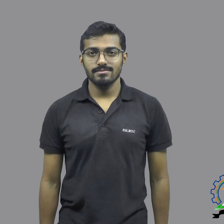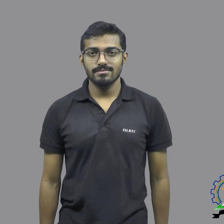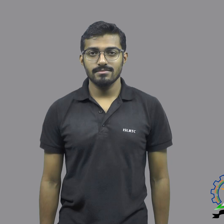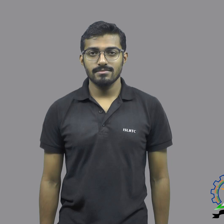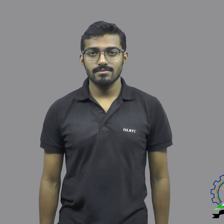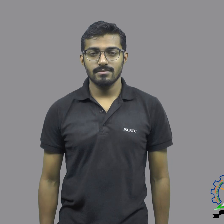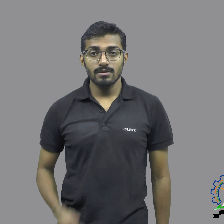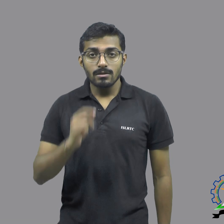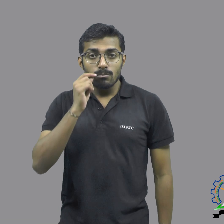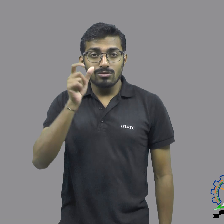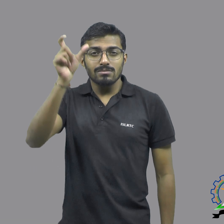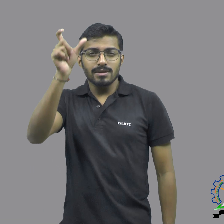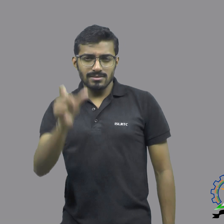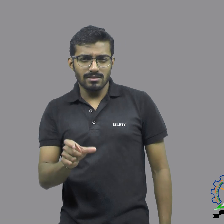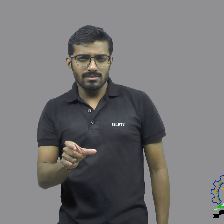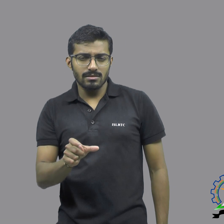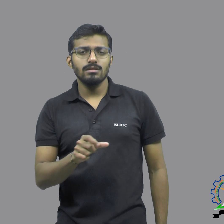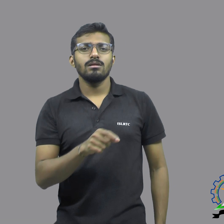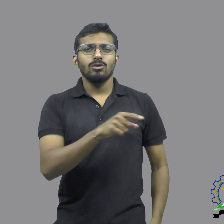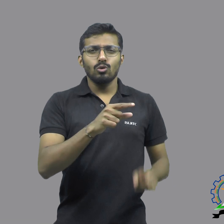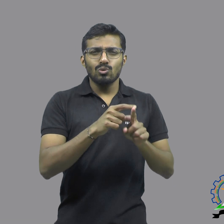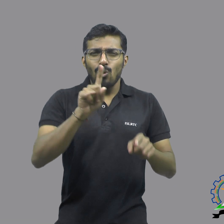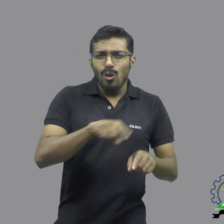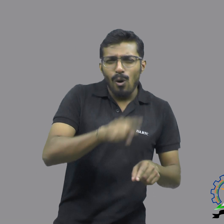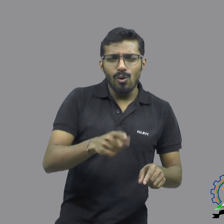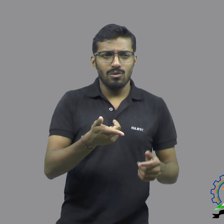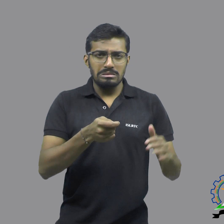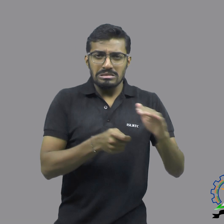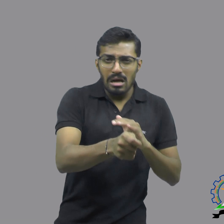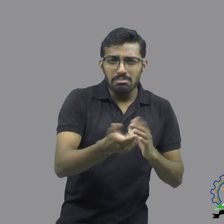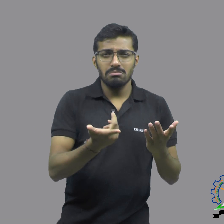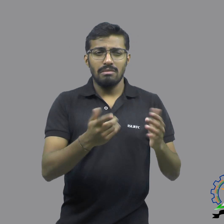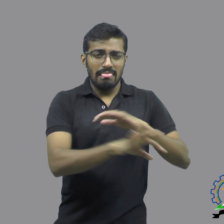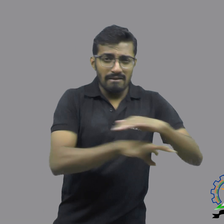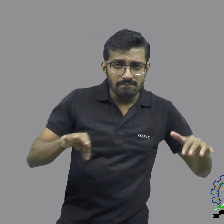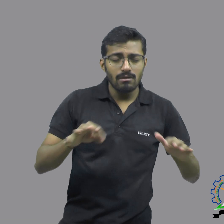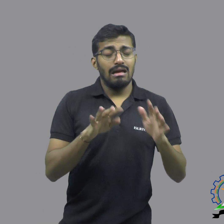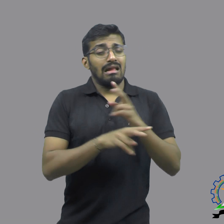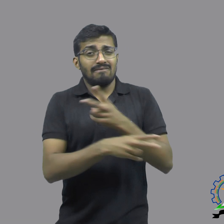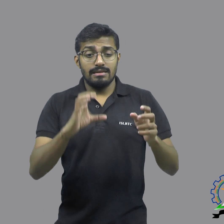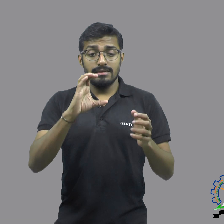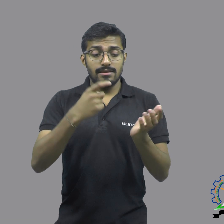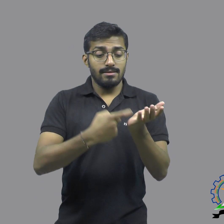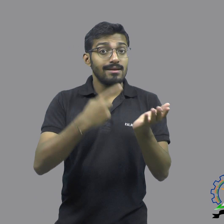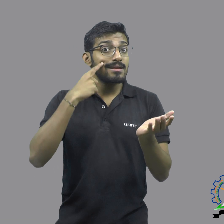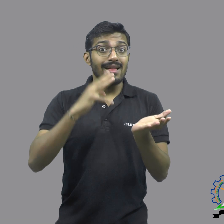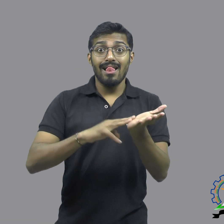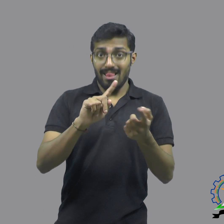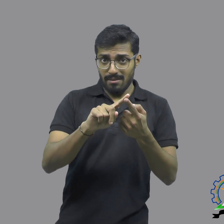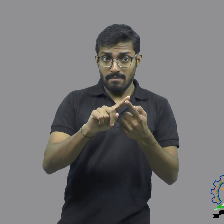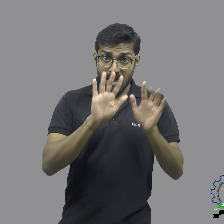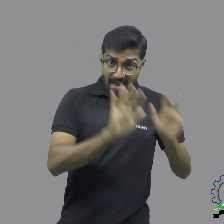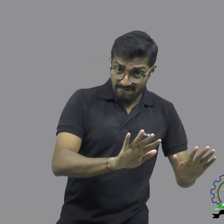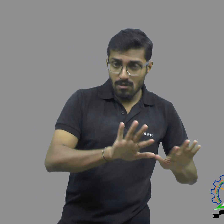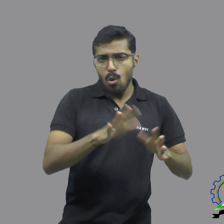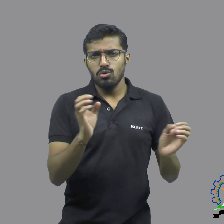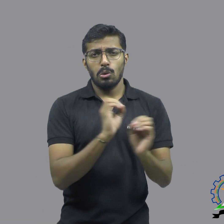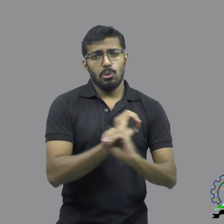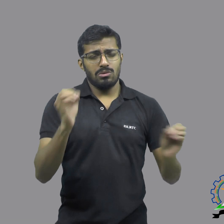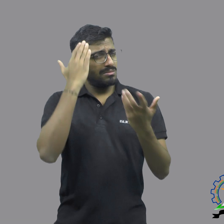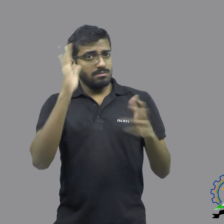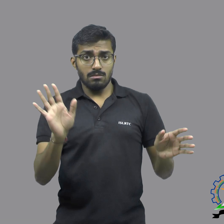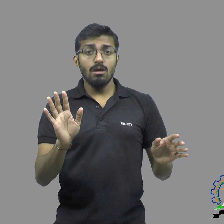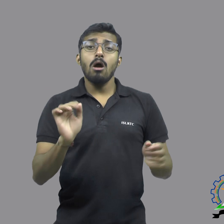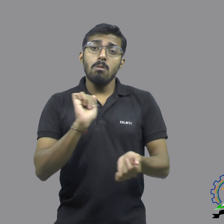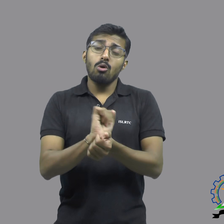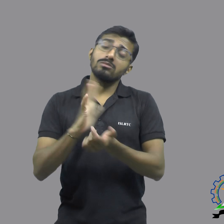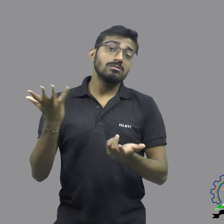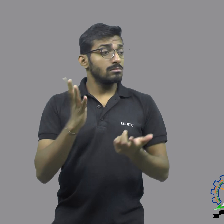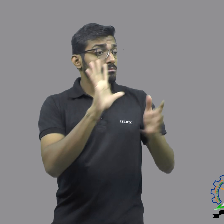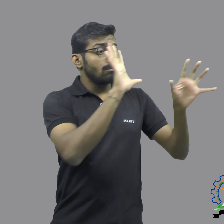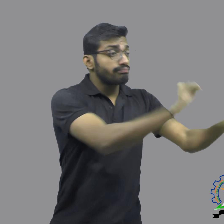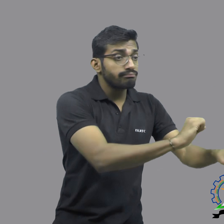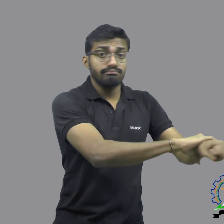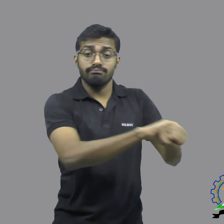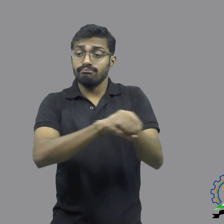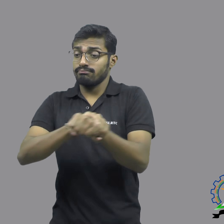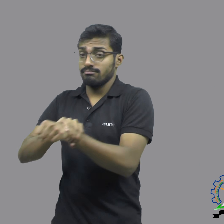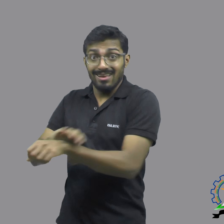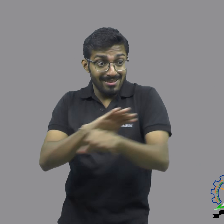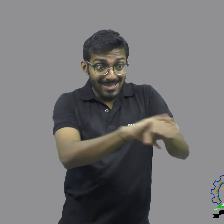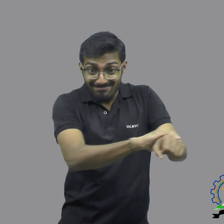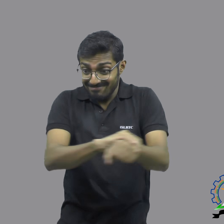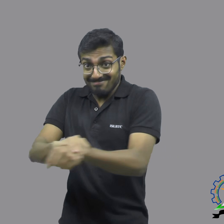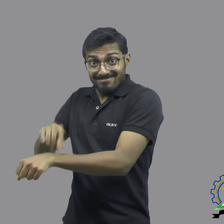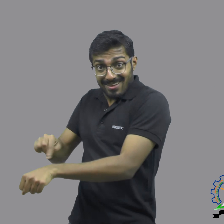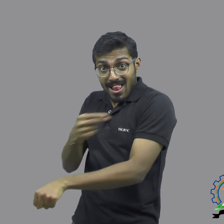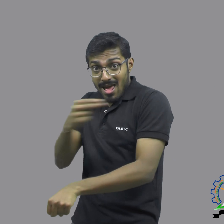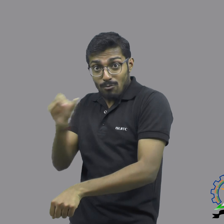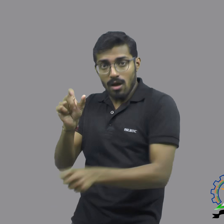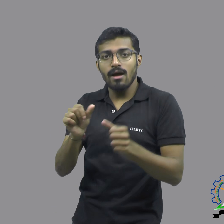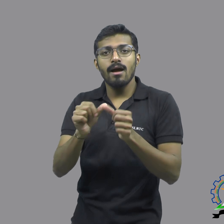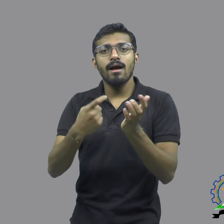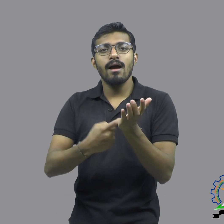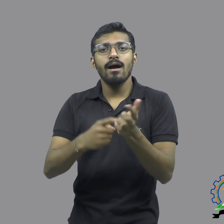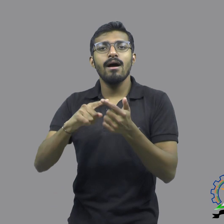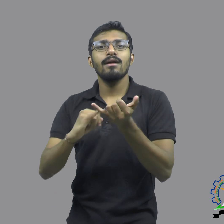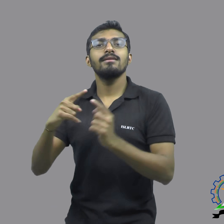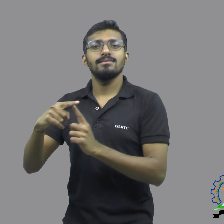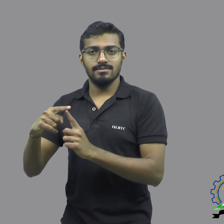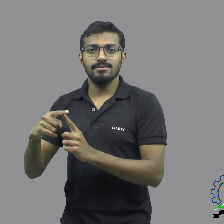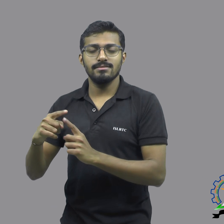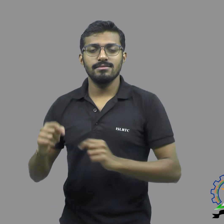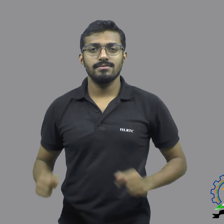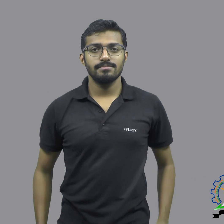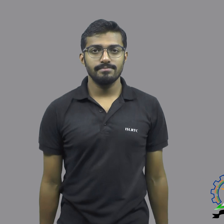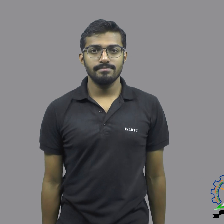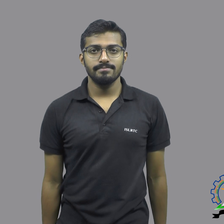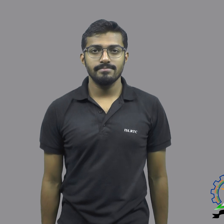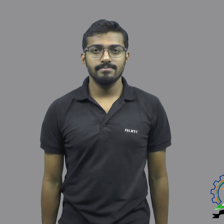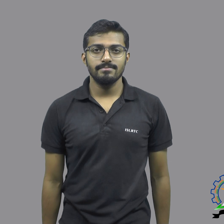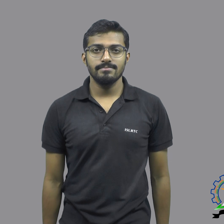Arrest